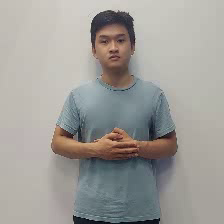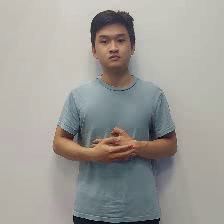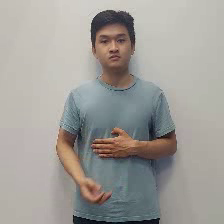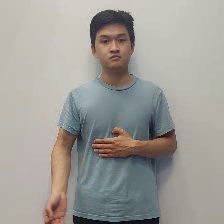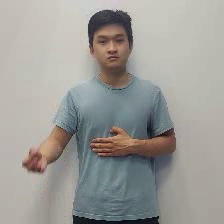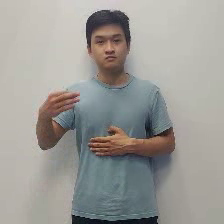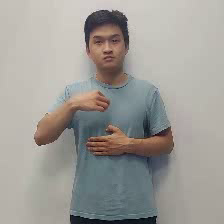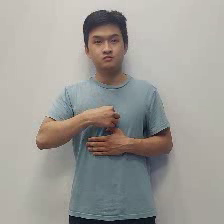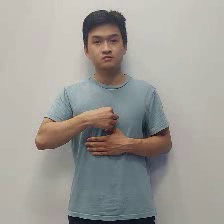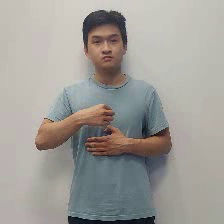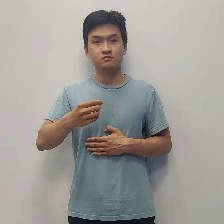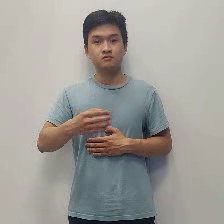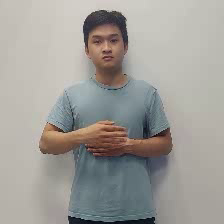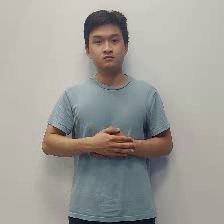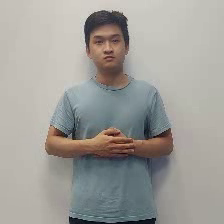Tôi